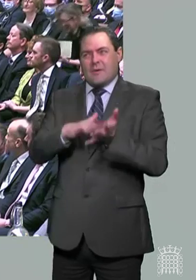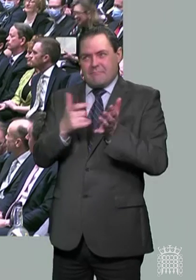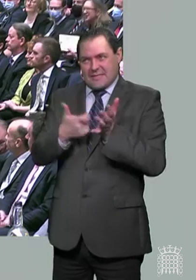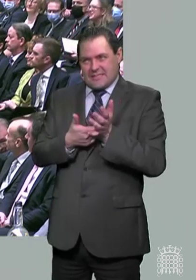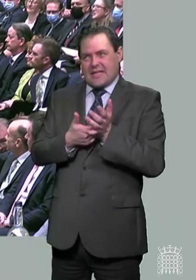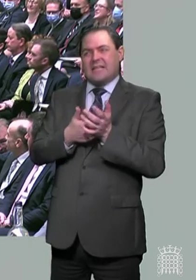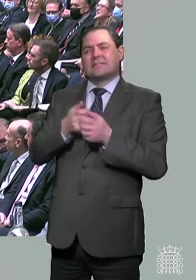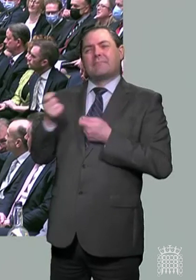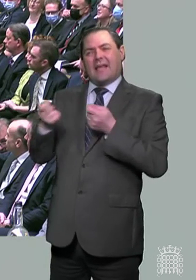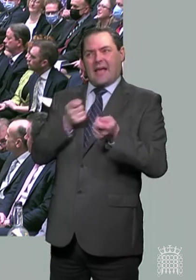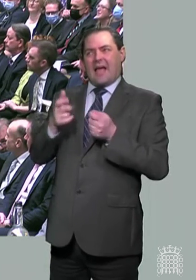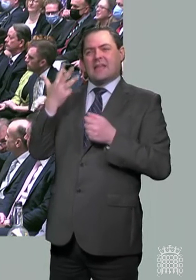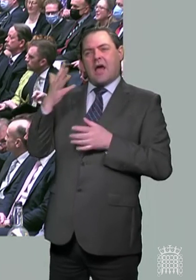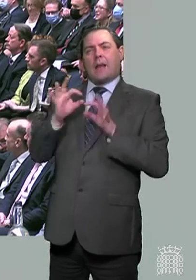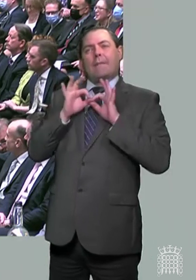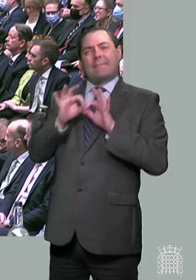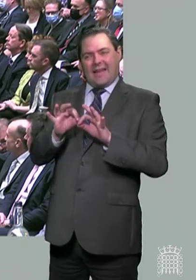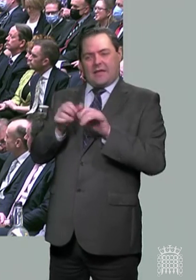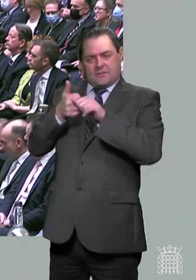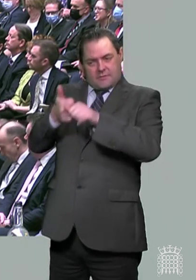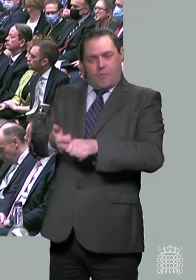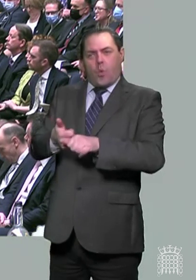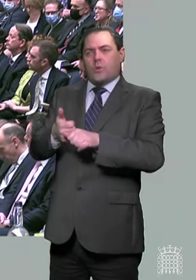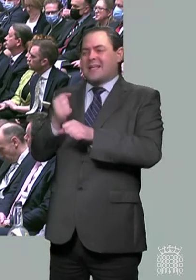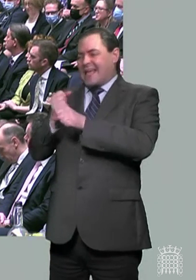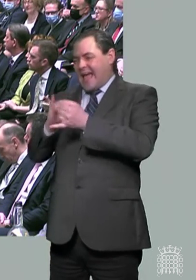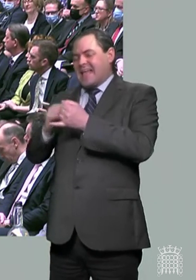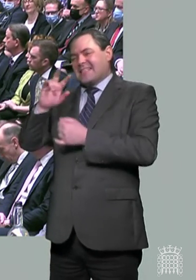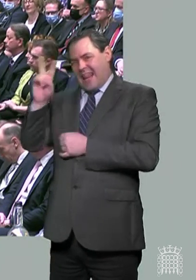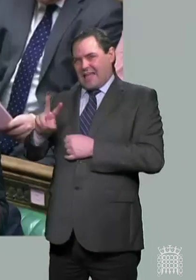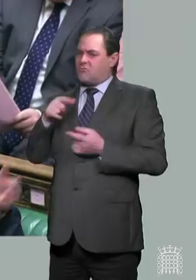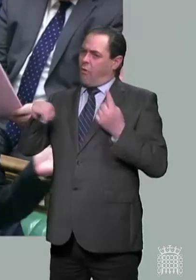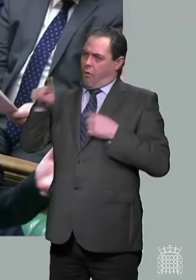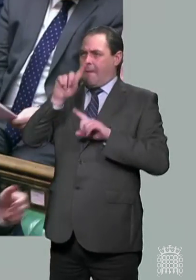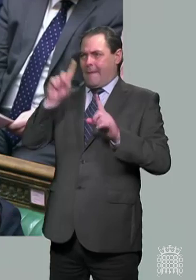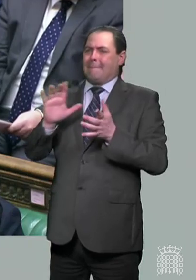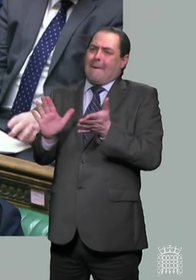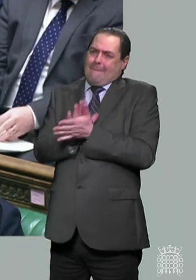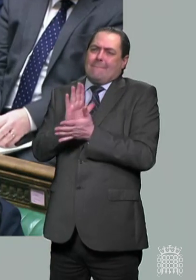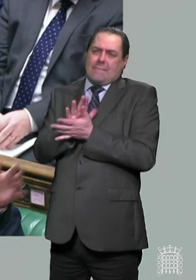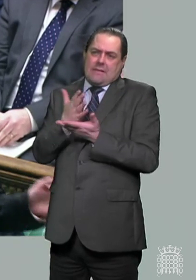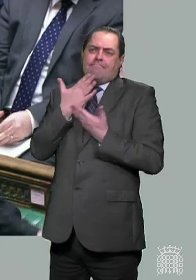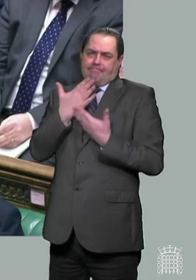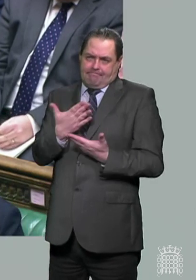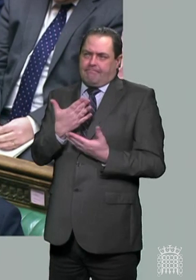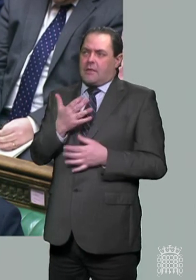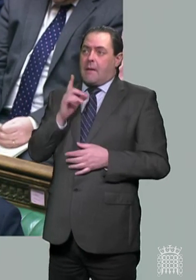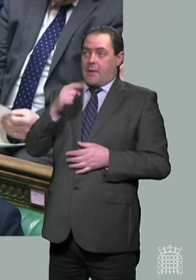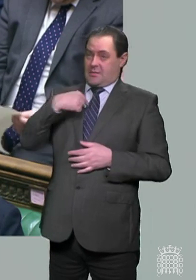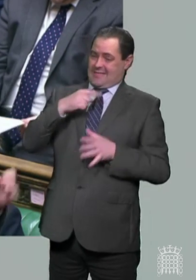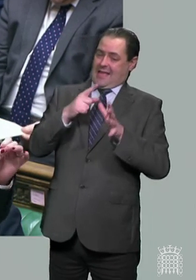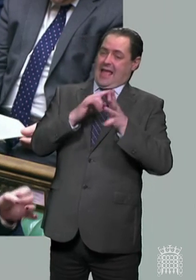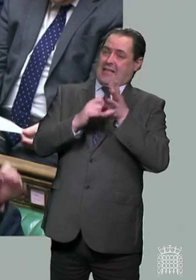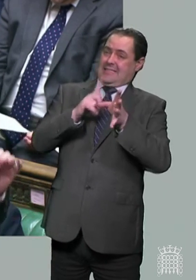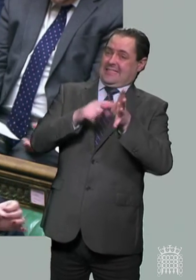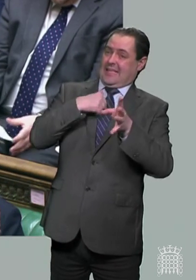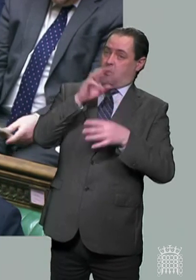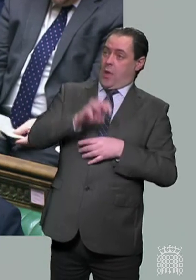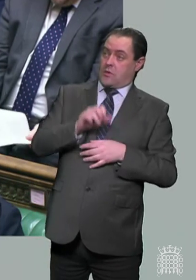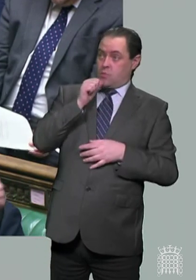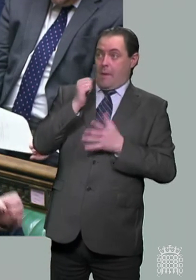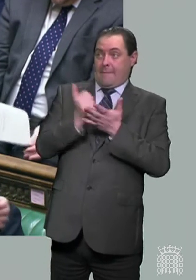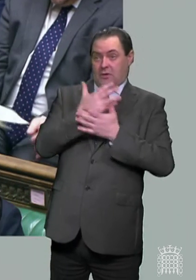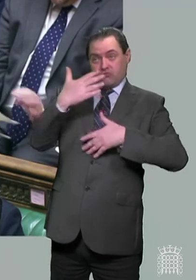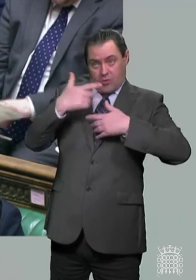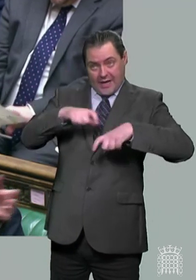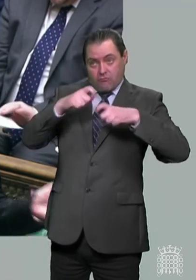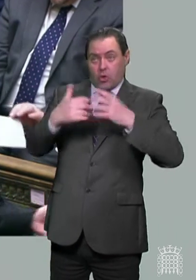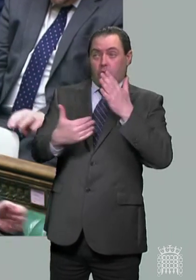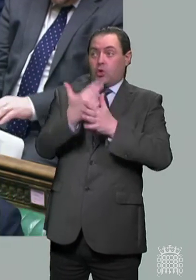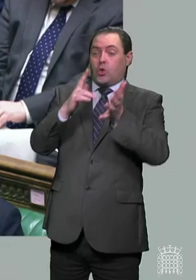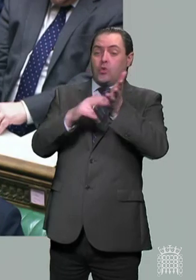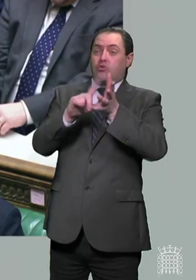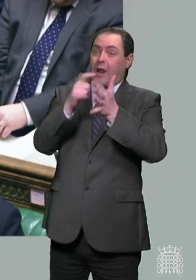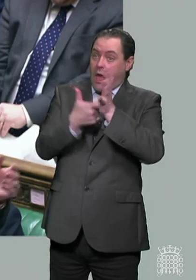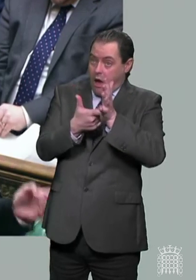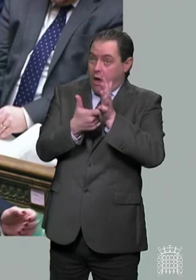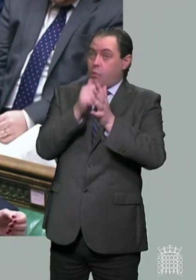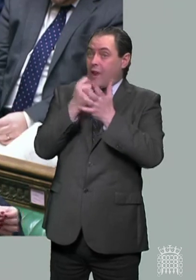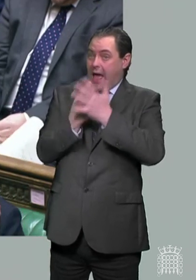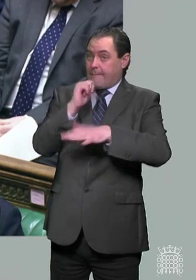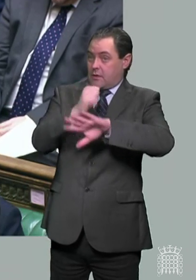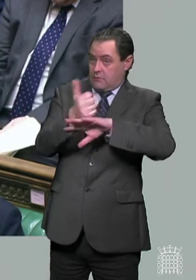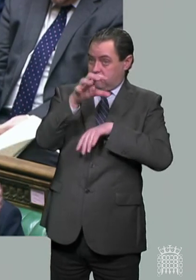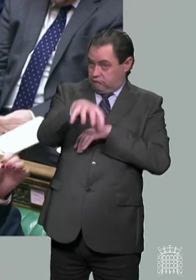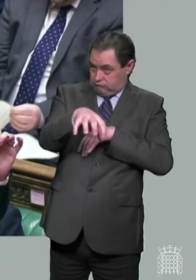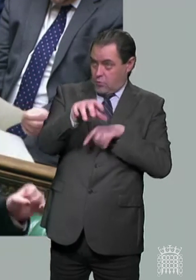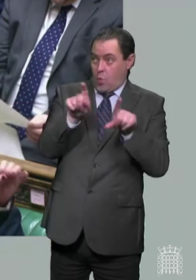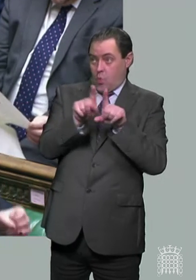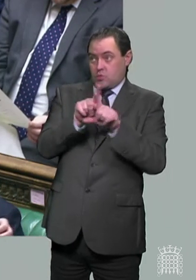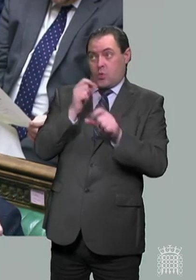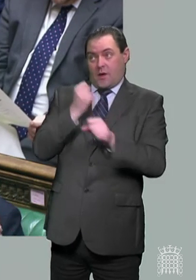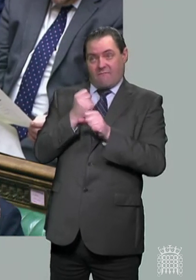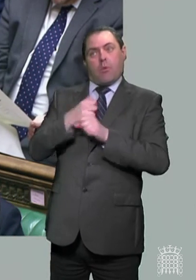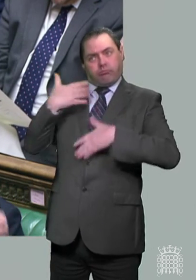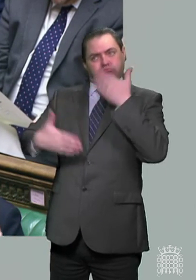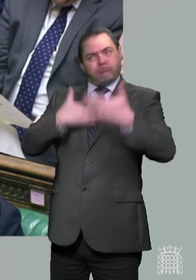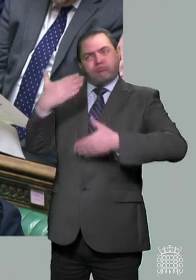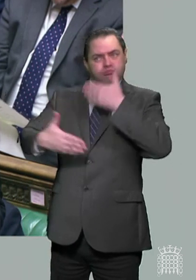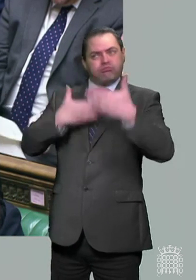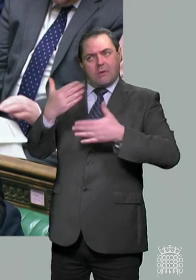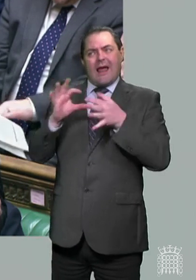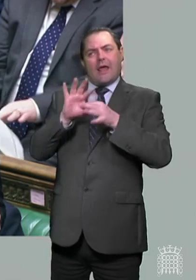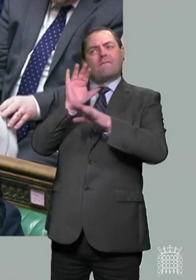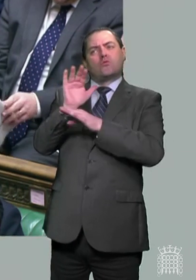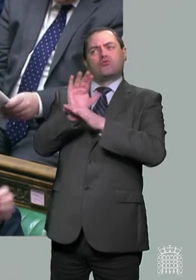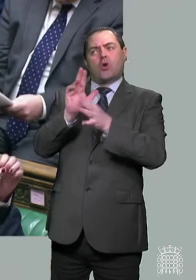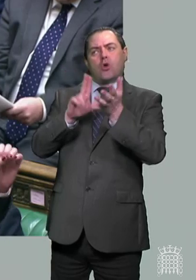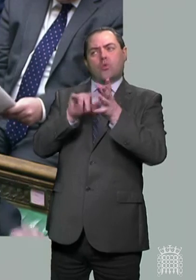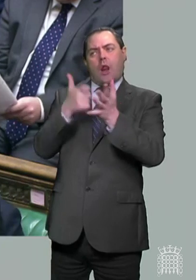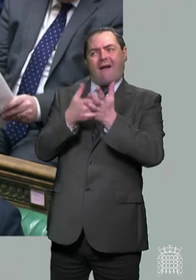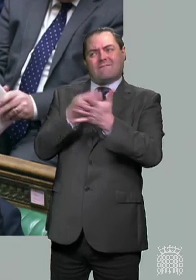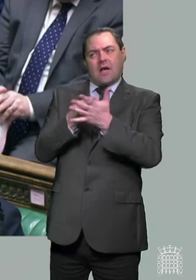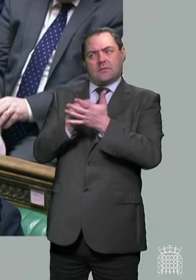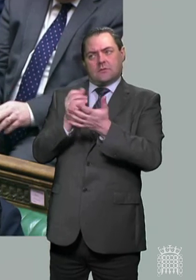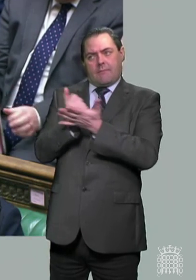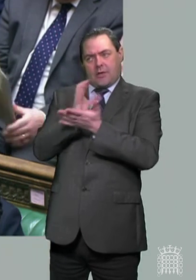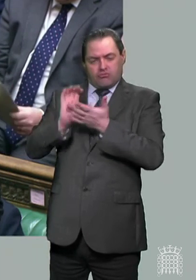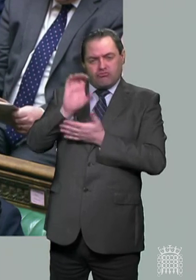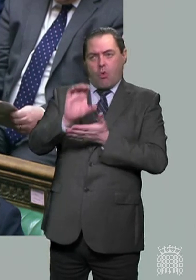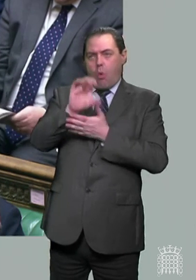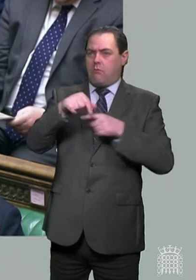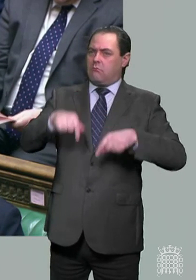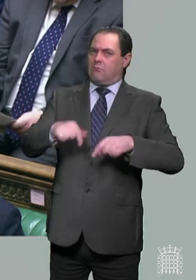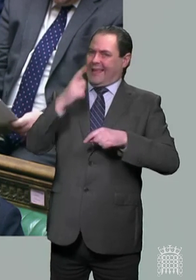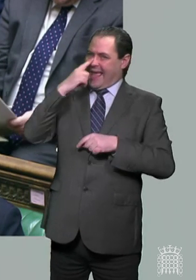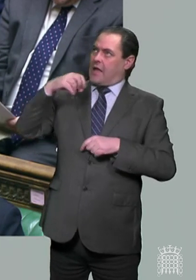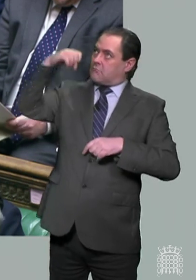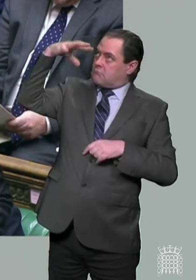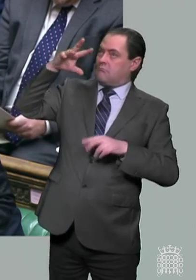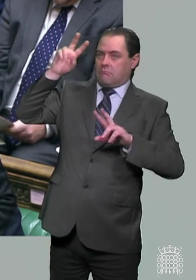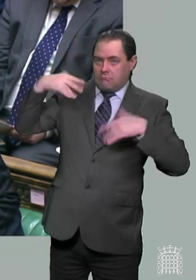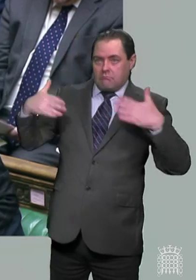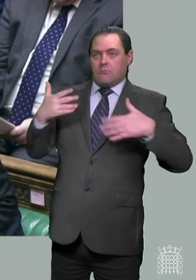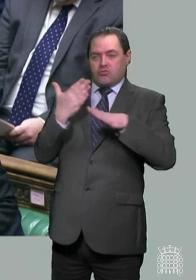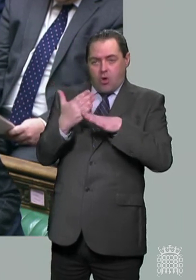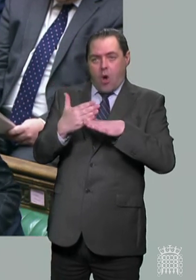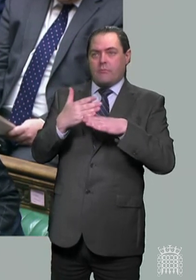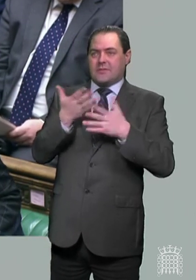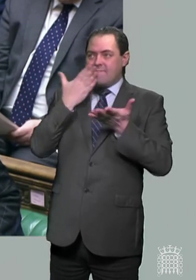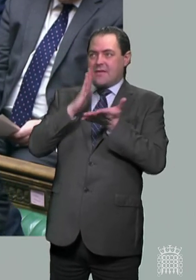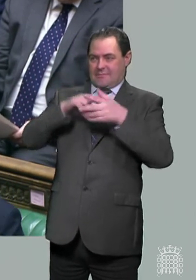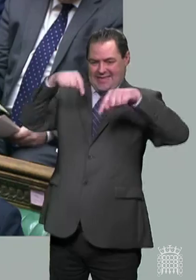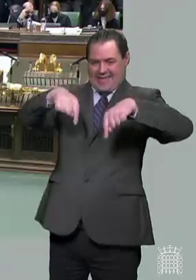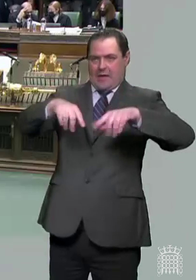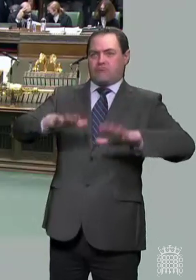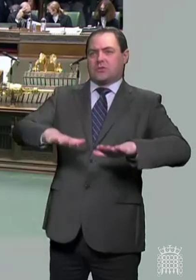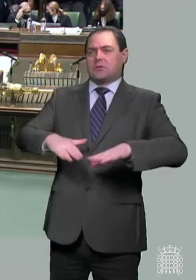The Government’s £9 billion support to help with rising energy bills is most welcome; but will the Prime Minister assure the people of Anglesey and beyond that it is full steam ahead for new nuclear, like Wylfa Newydd, and that this Government are moving at pace on the future nuclear enabling fund, so that the UK has energy security, jobs and investment right here on these shores?